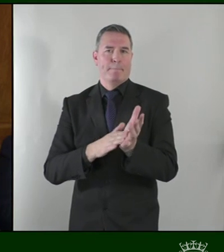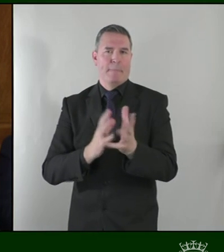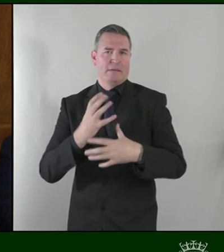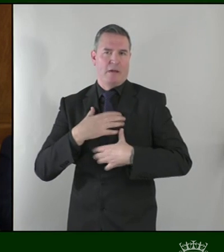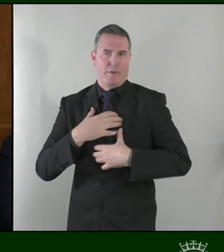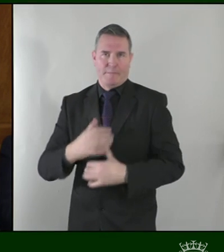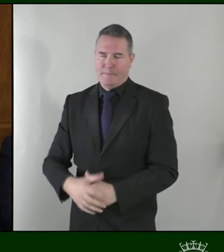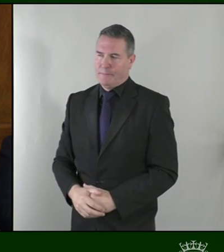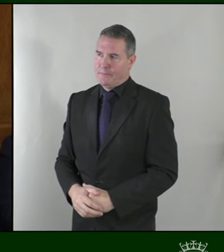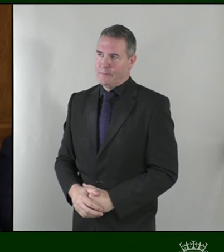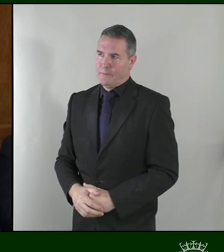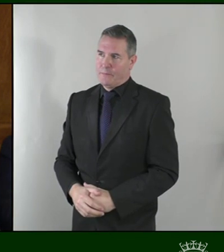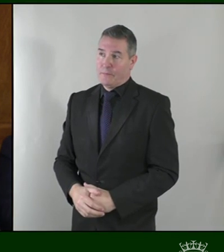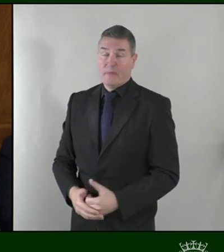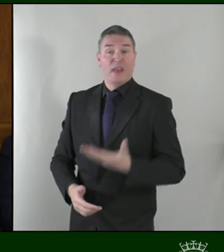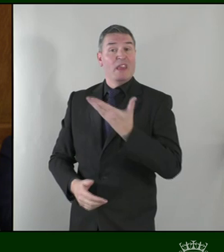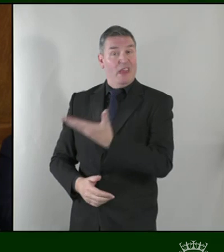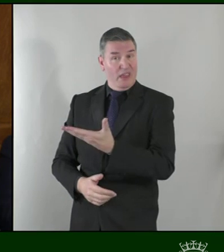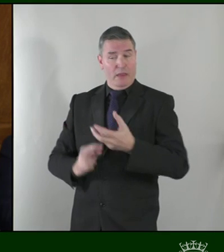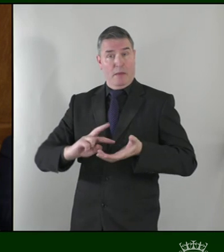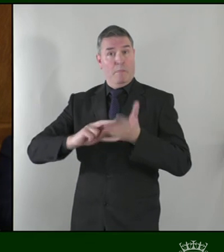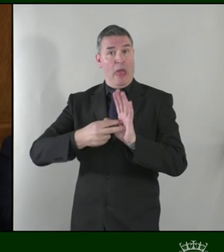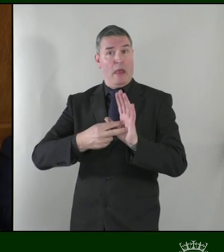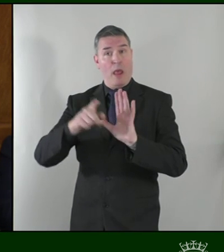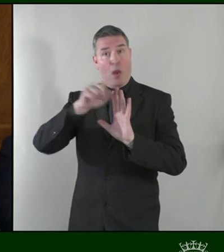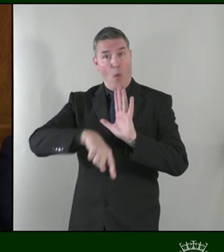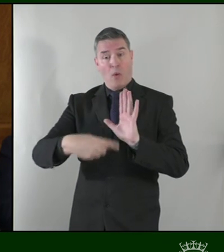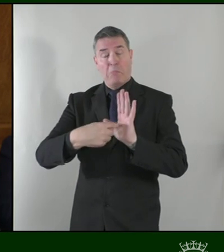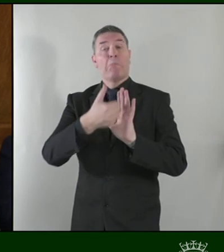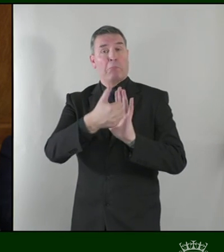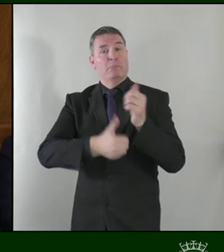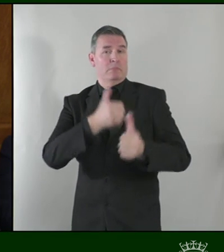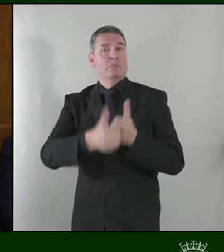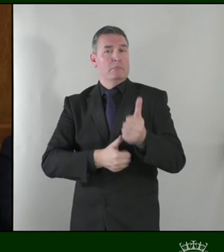I welcome his intention to legislate as a consequence of this attack.